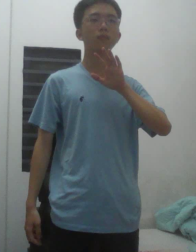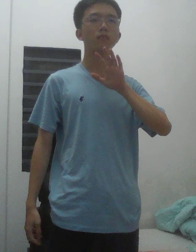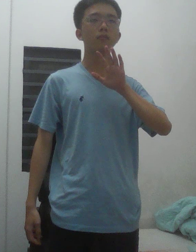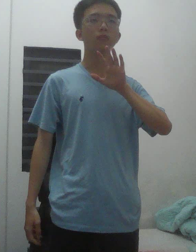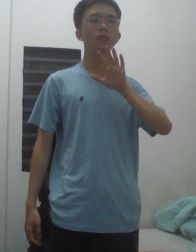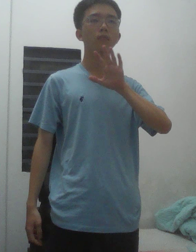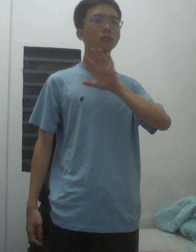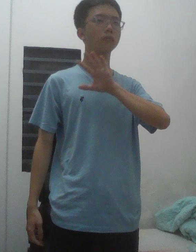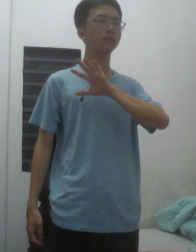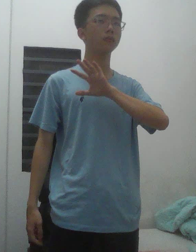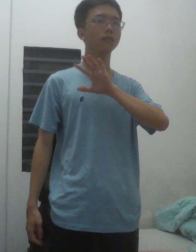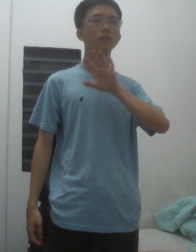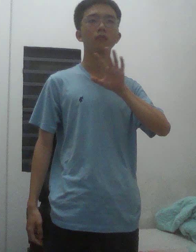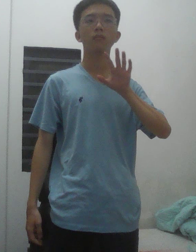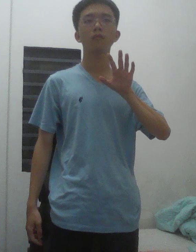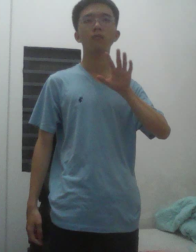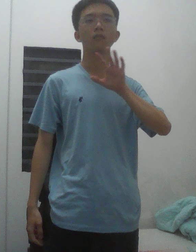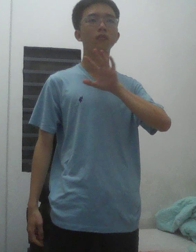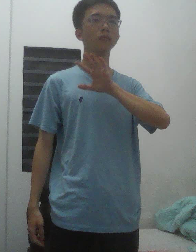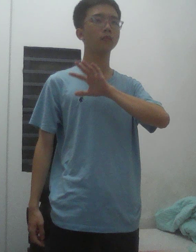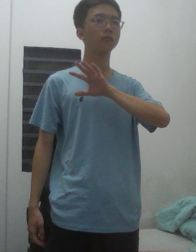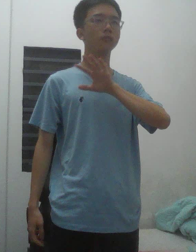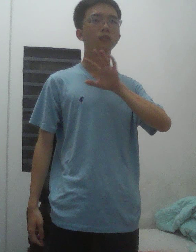khong dong y